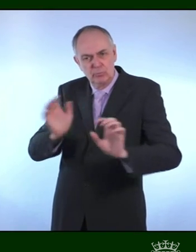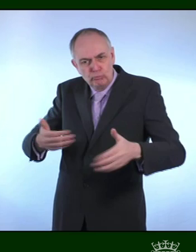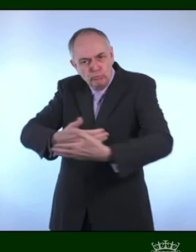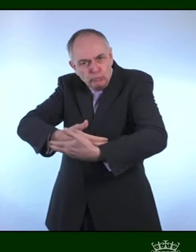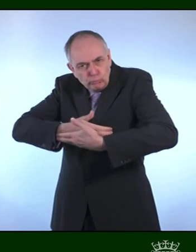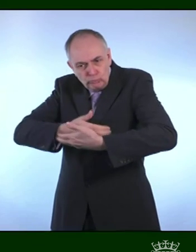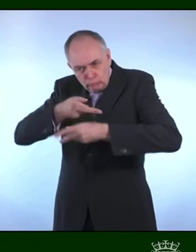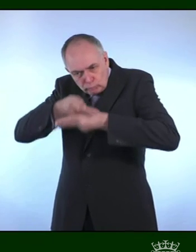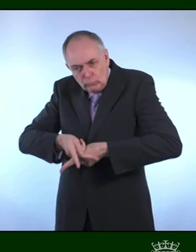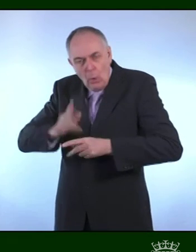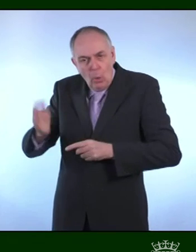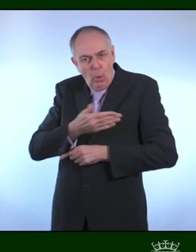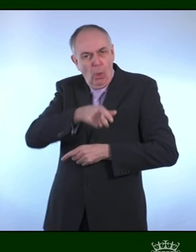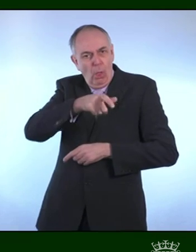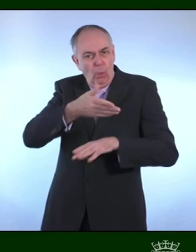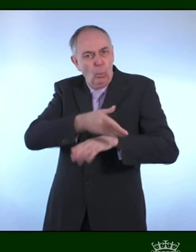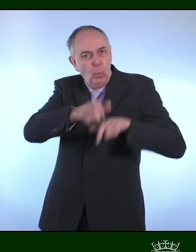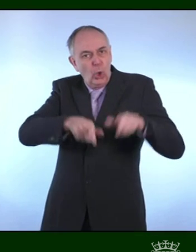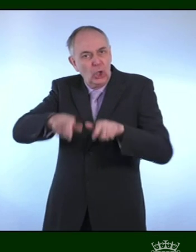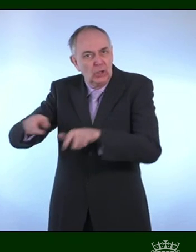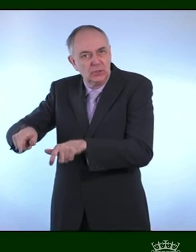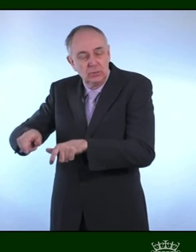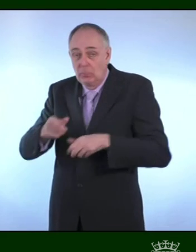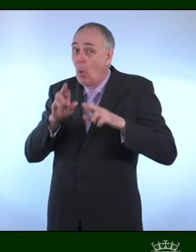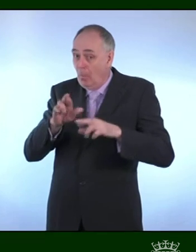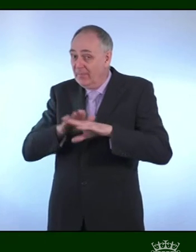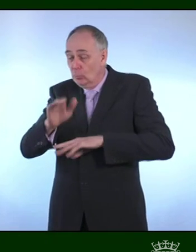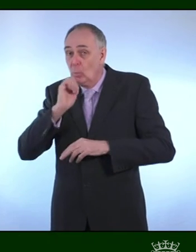I hope that that will become the case because, as of today, it is not.